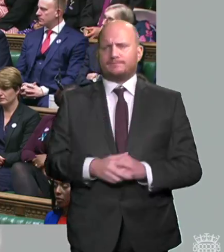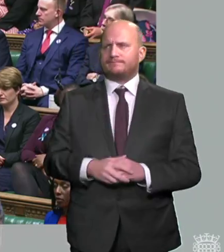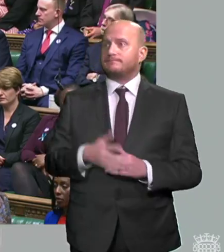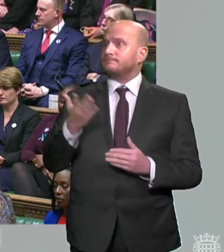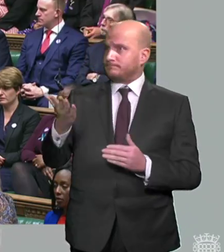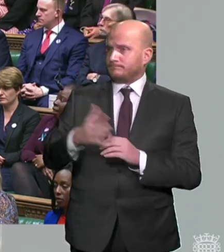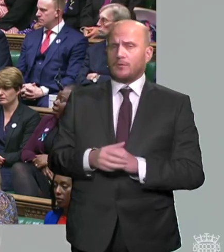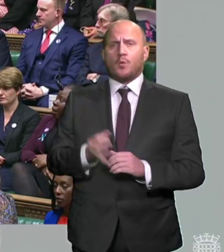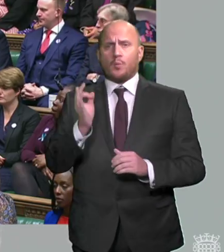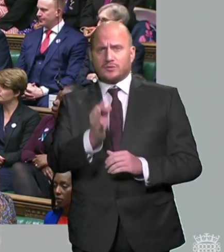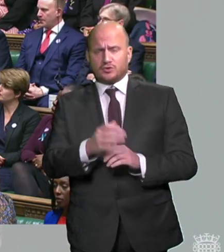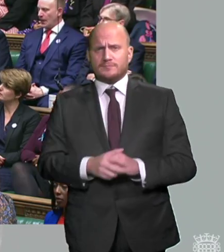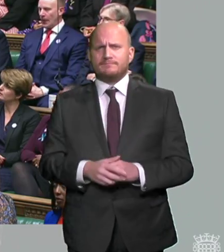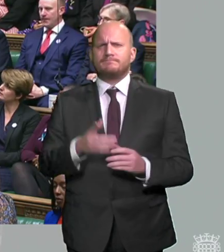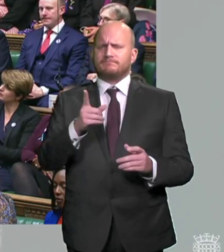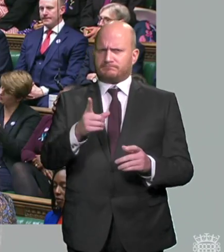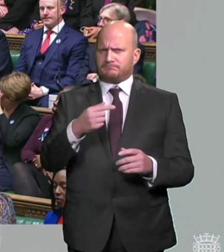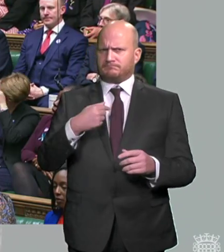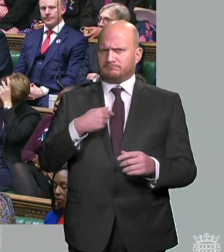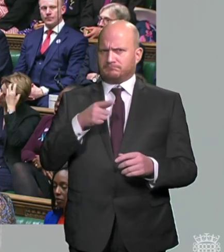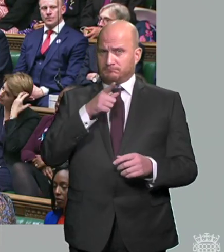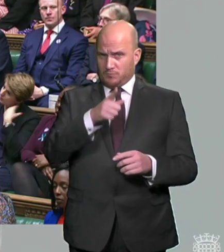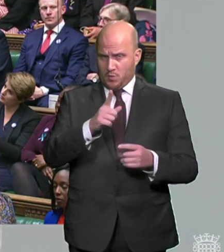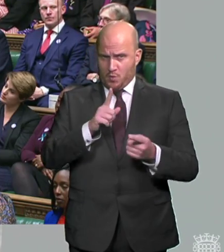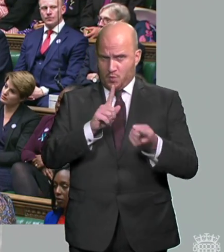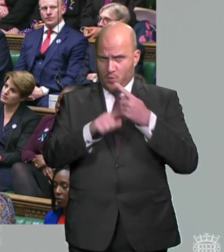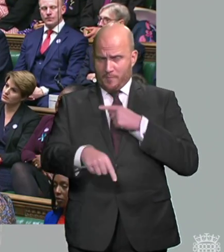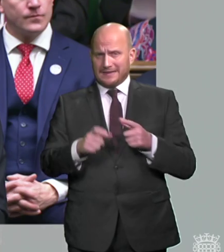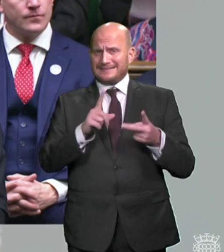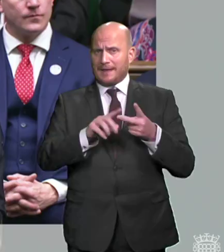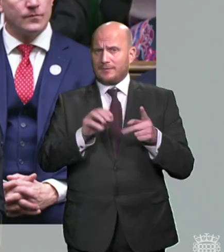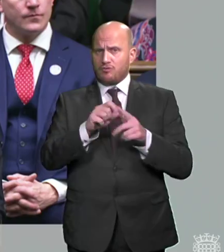I begin by associating myself with the Deputy Prime Minister’s comments.